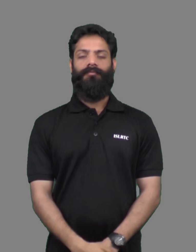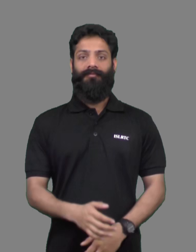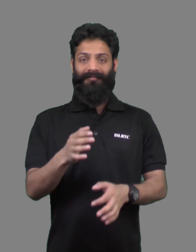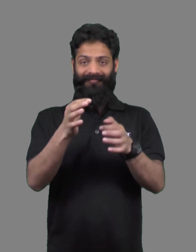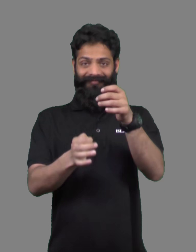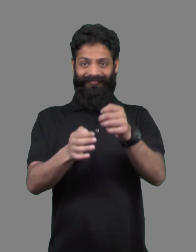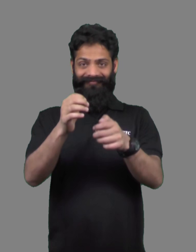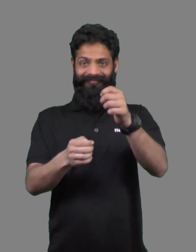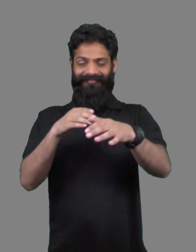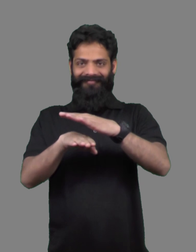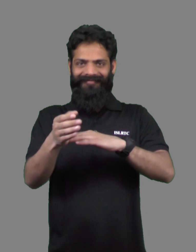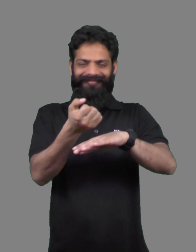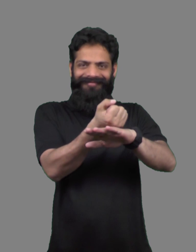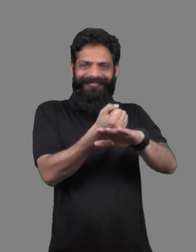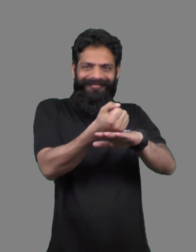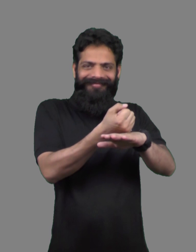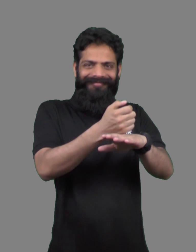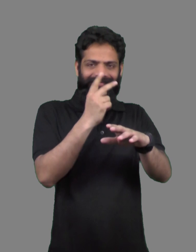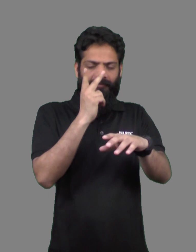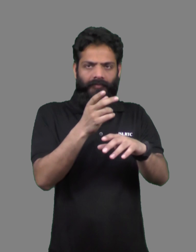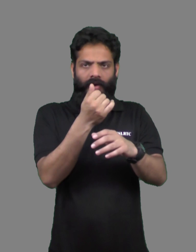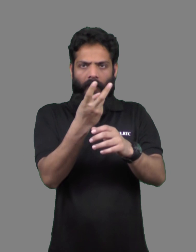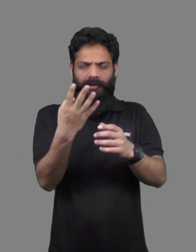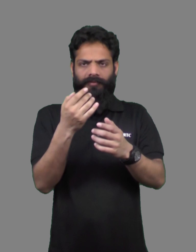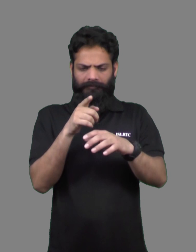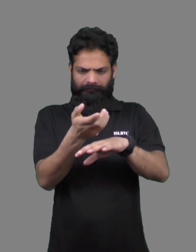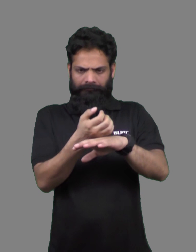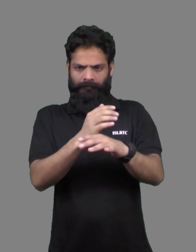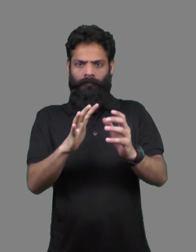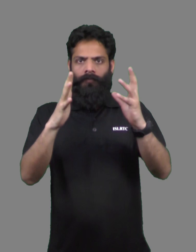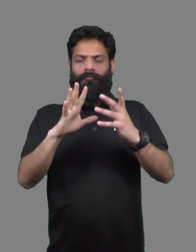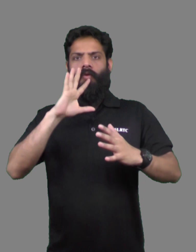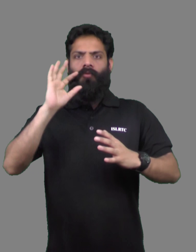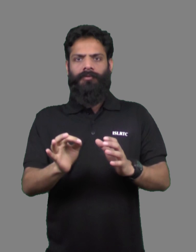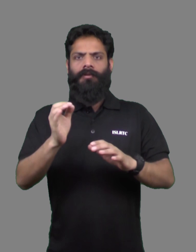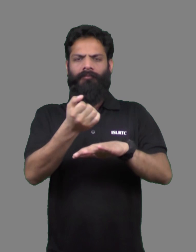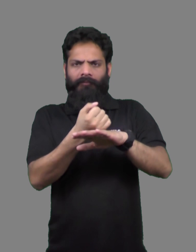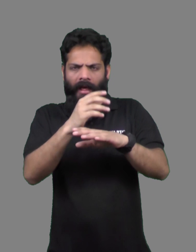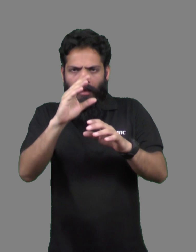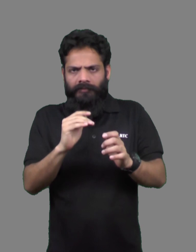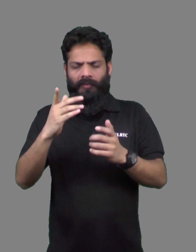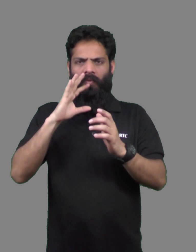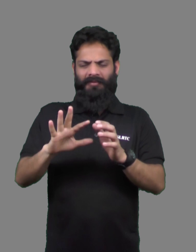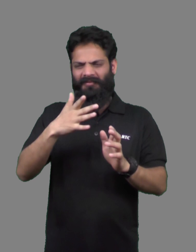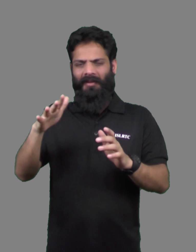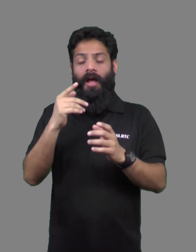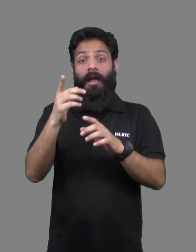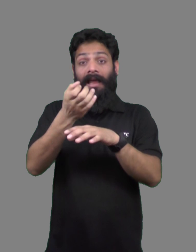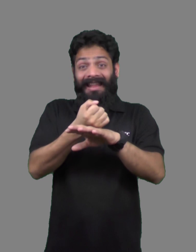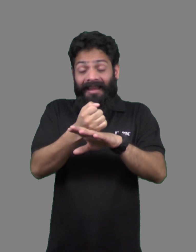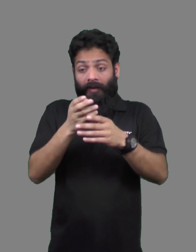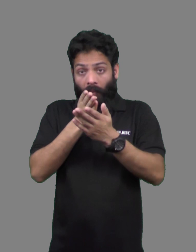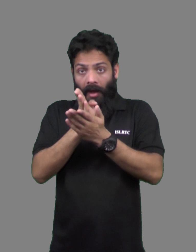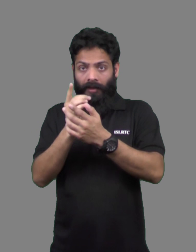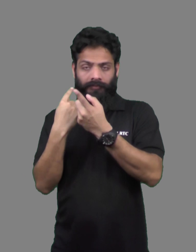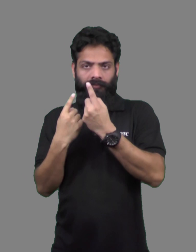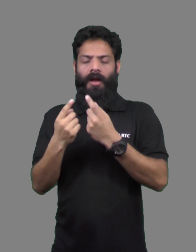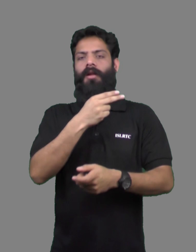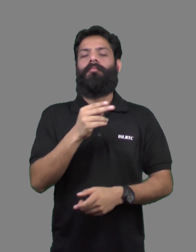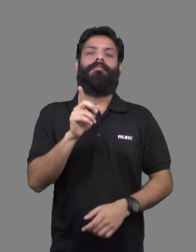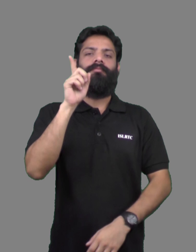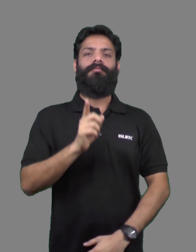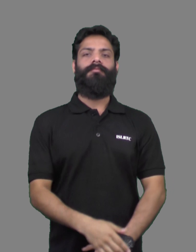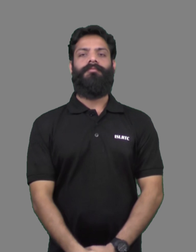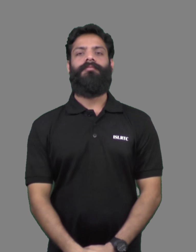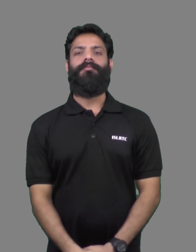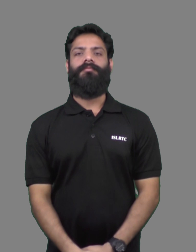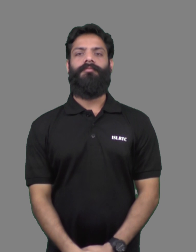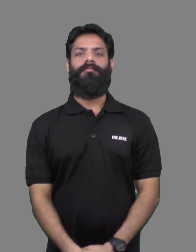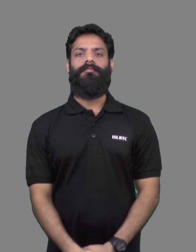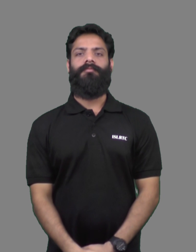Fat Test Of Milk